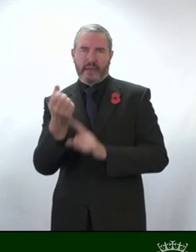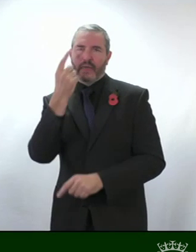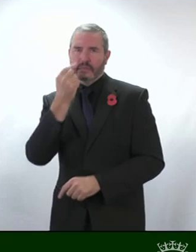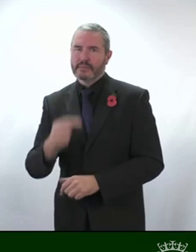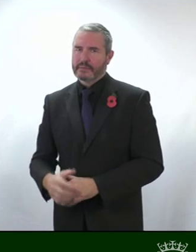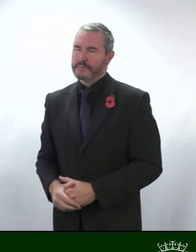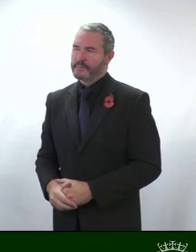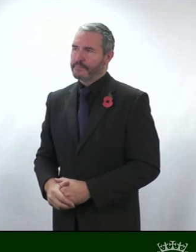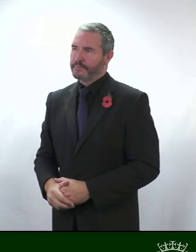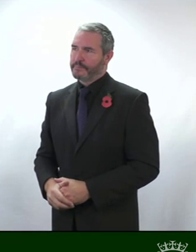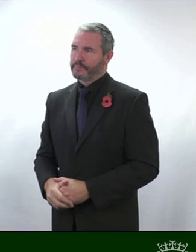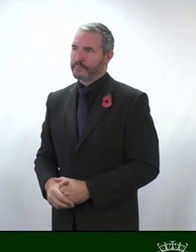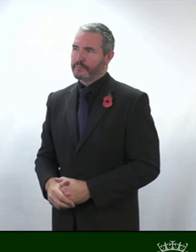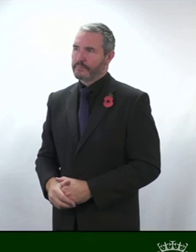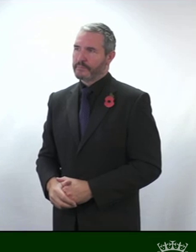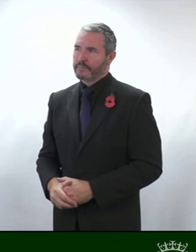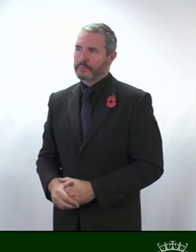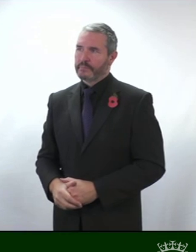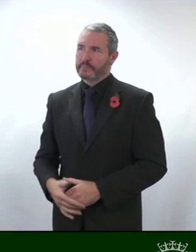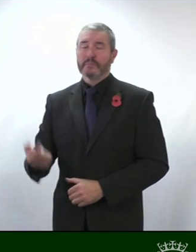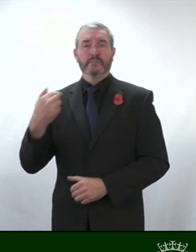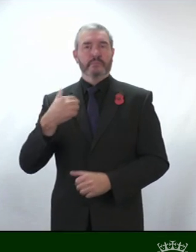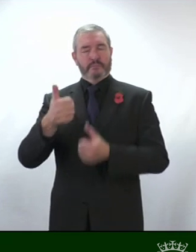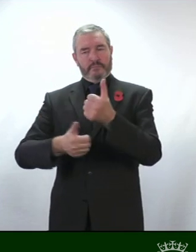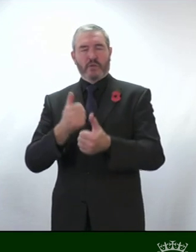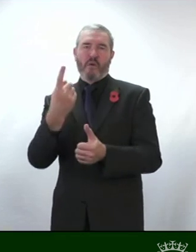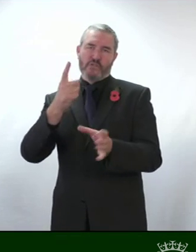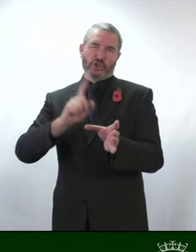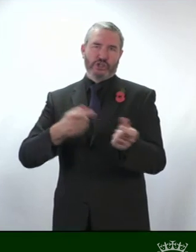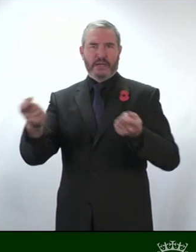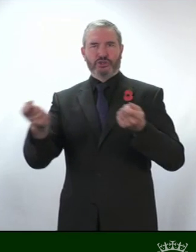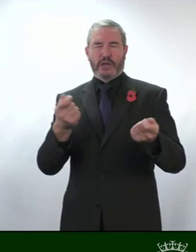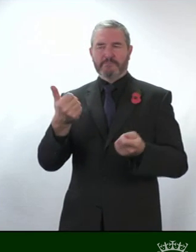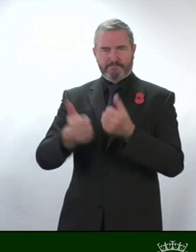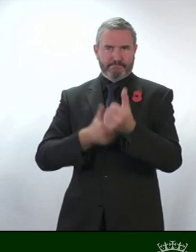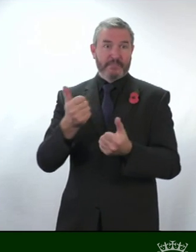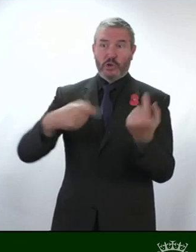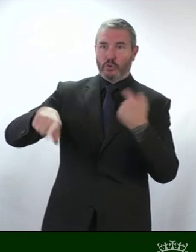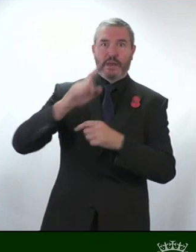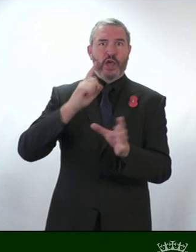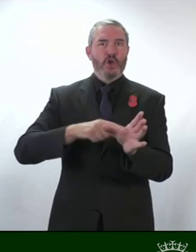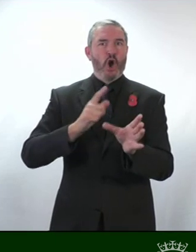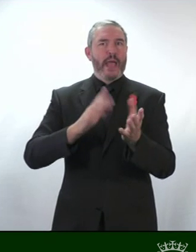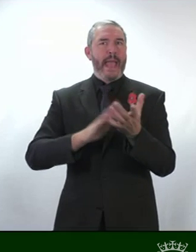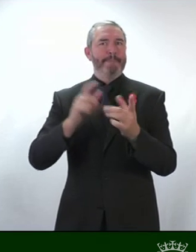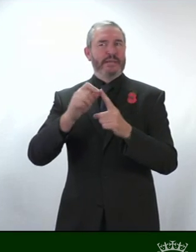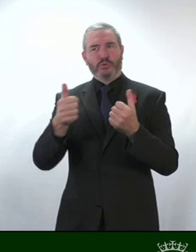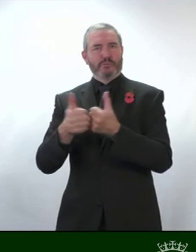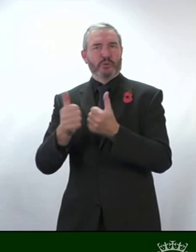I put on the record my congratulations on your first year, Mr Speaker, and the thanks of the many young MPs you have supported in the past year.